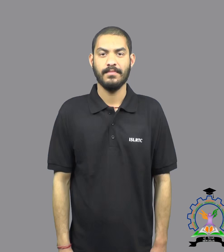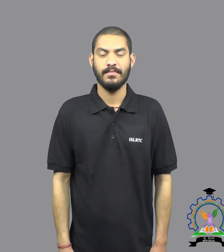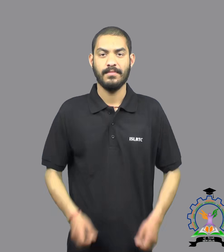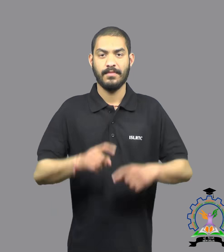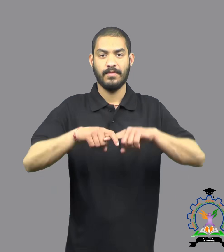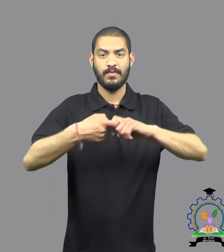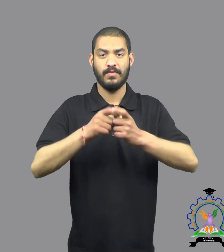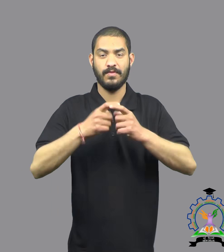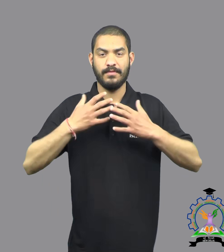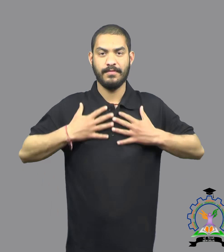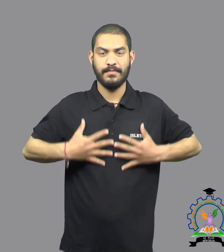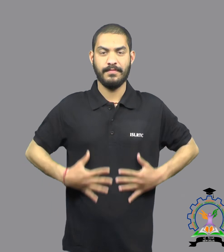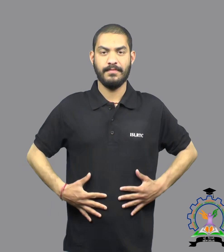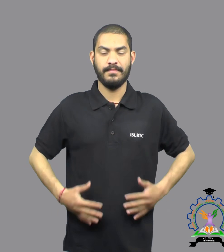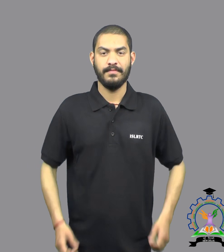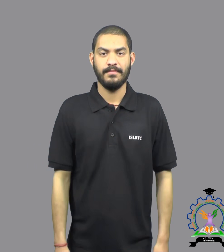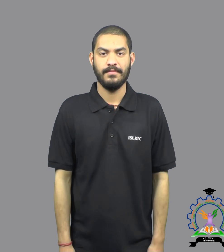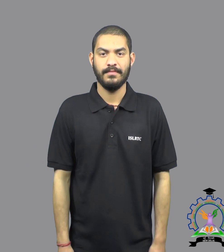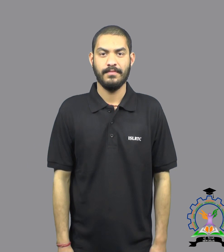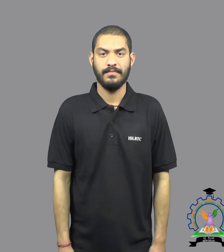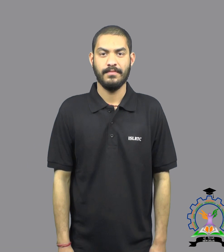Sweater